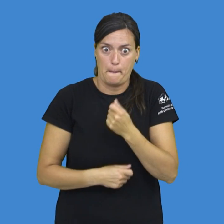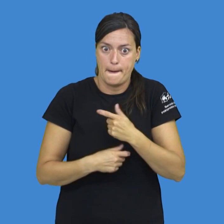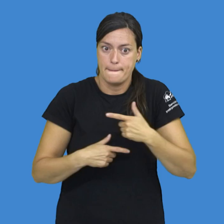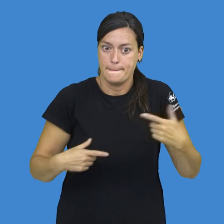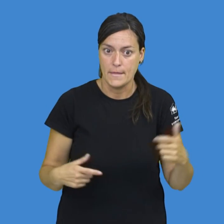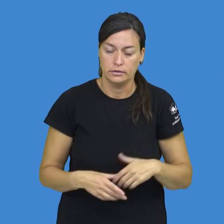incrementar